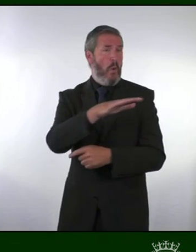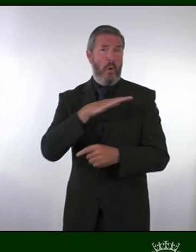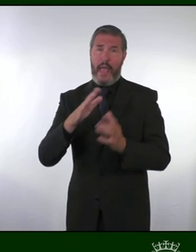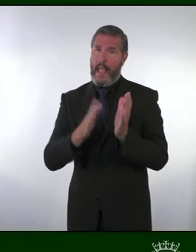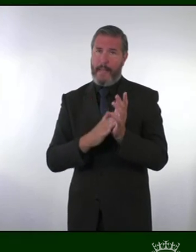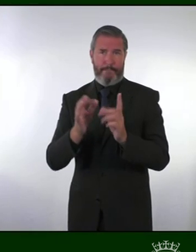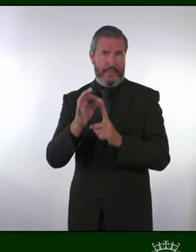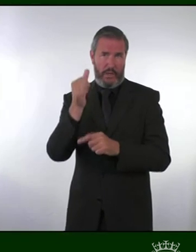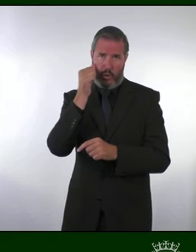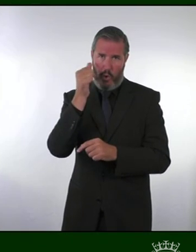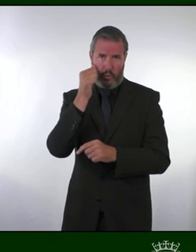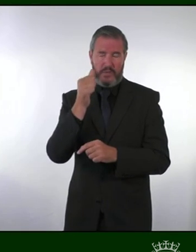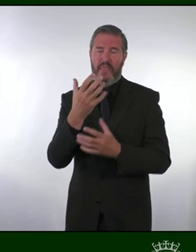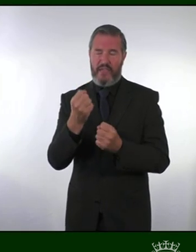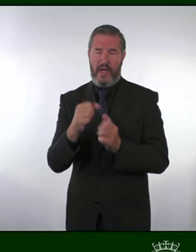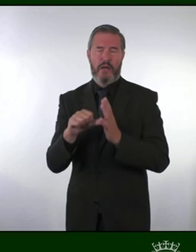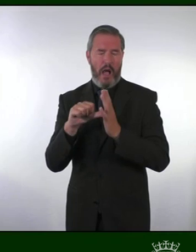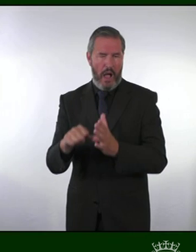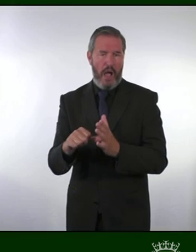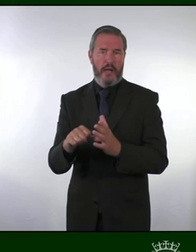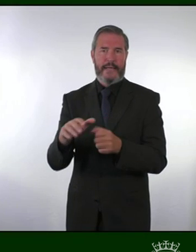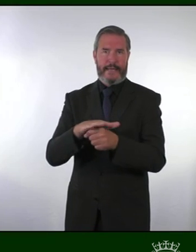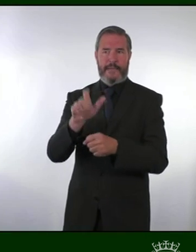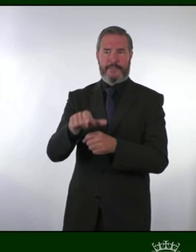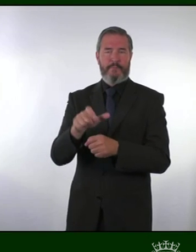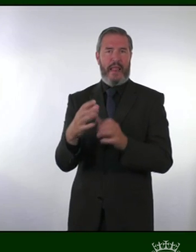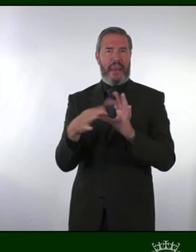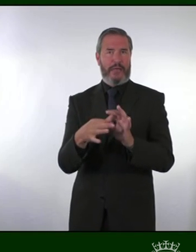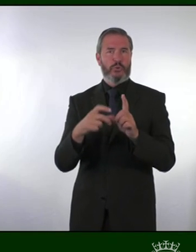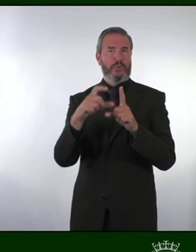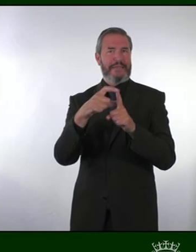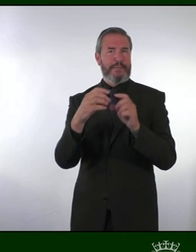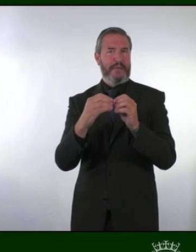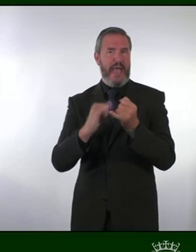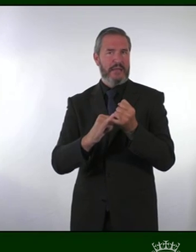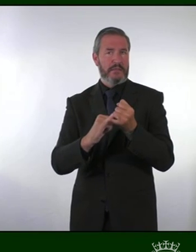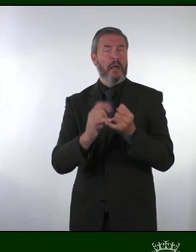Any MP will have had very hard cases caused by the DBS system.